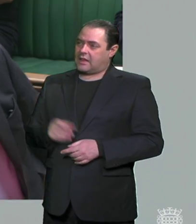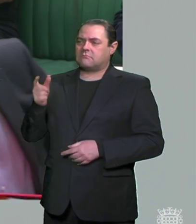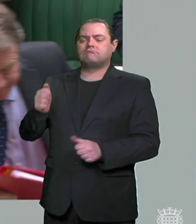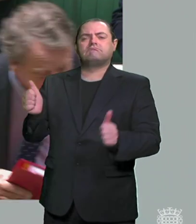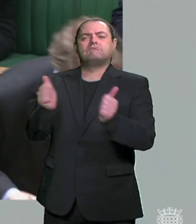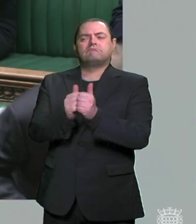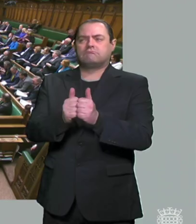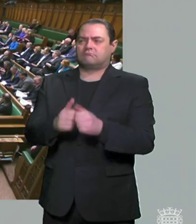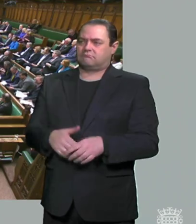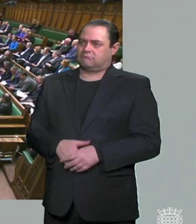Absolutely.